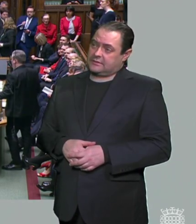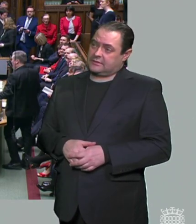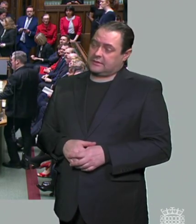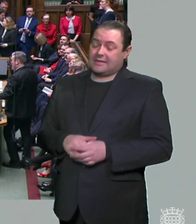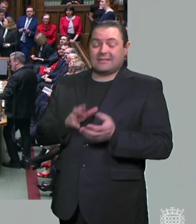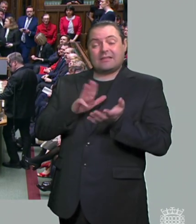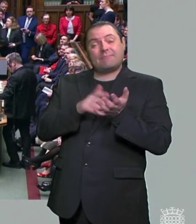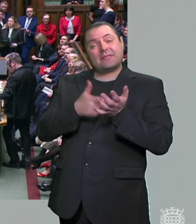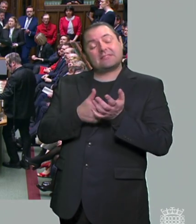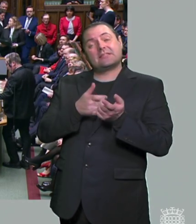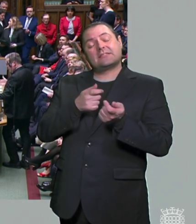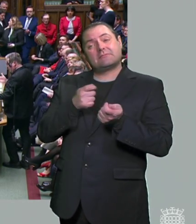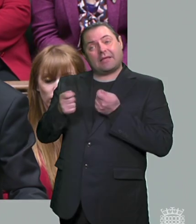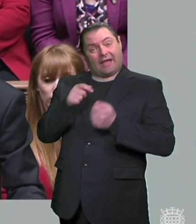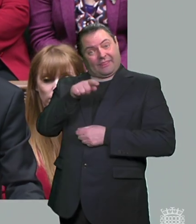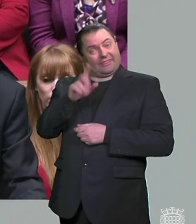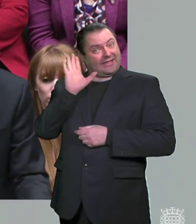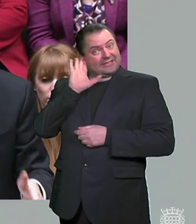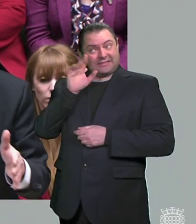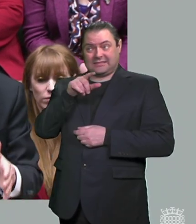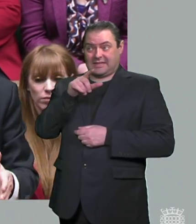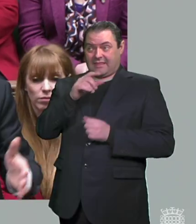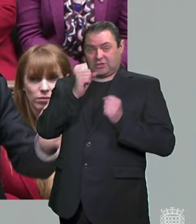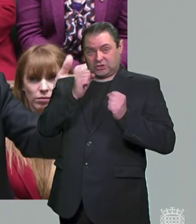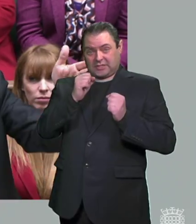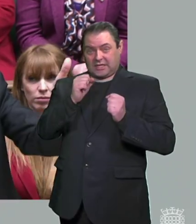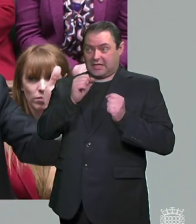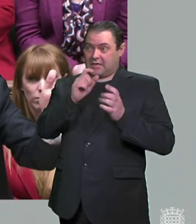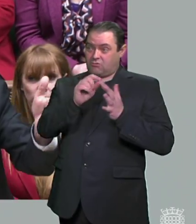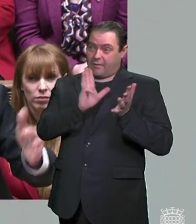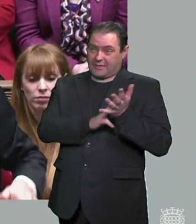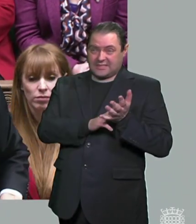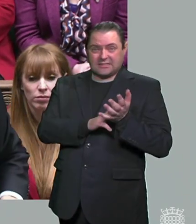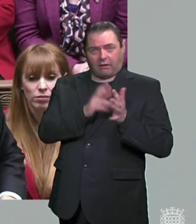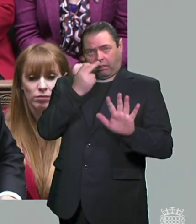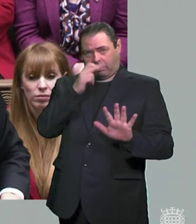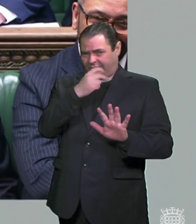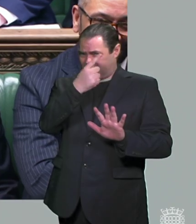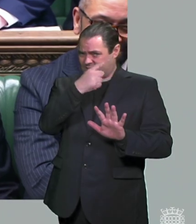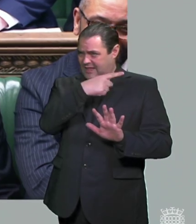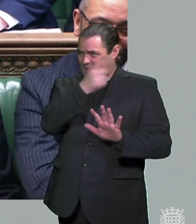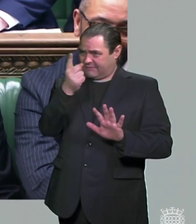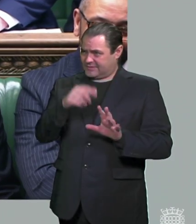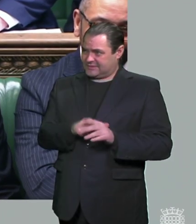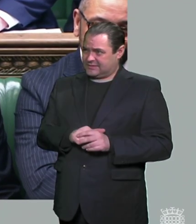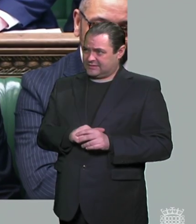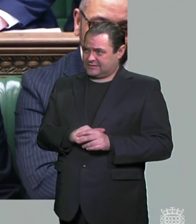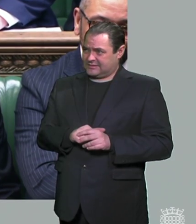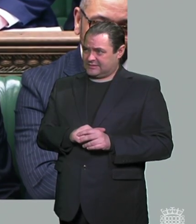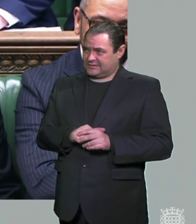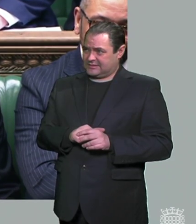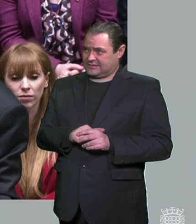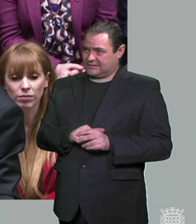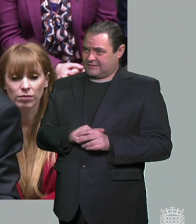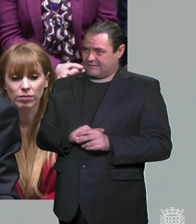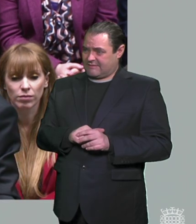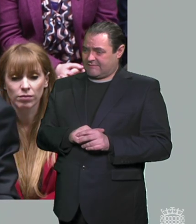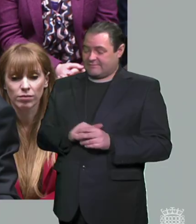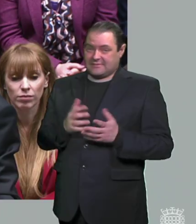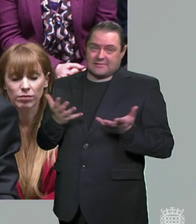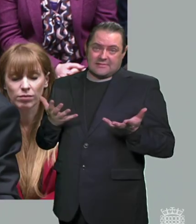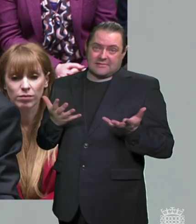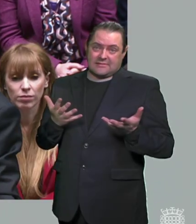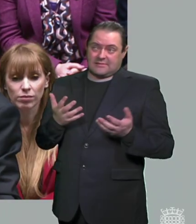Mr Speaker, the sound you hear is Conservative Members cheering the Prime Minister pulling the wool over their eyes.